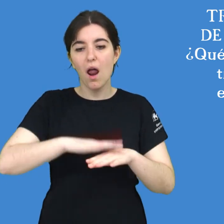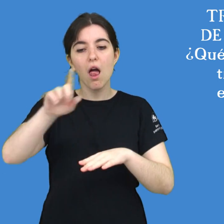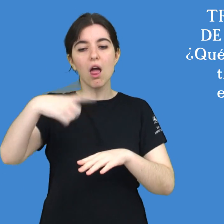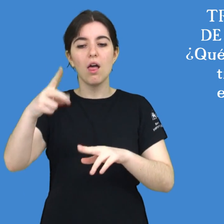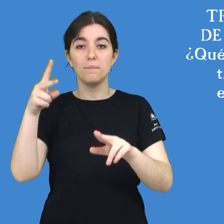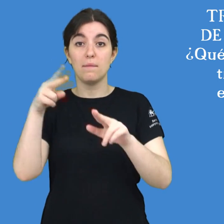despues